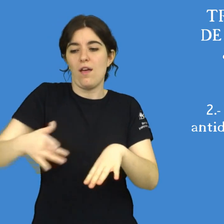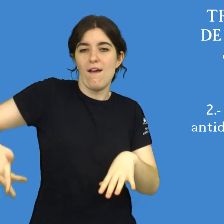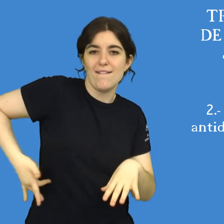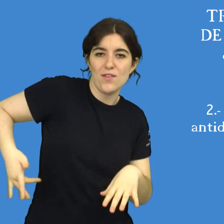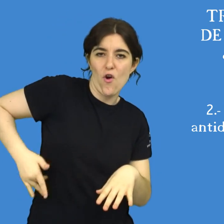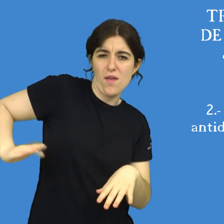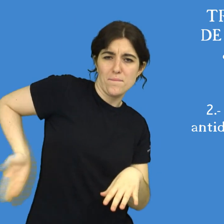riñón